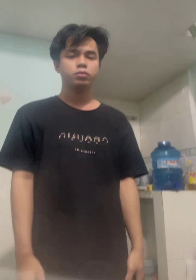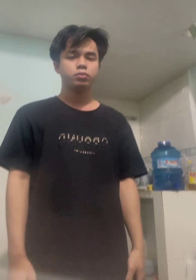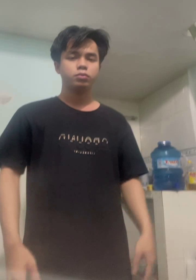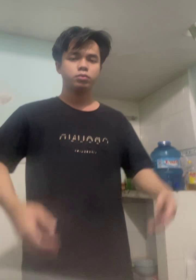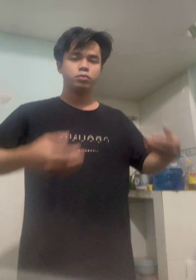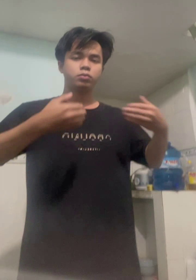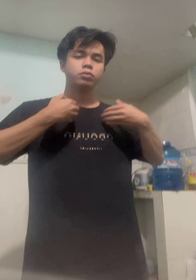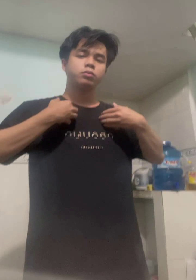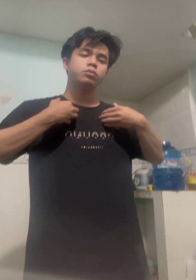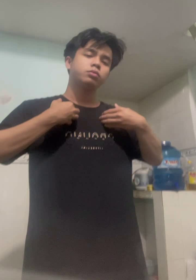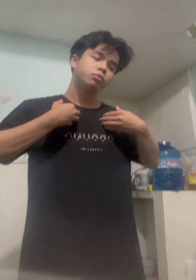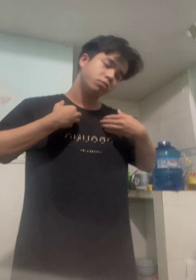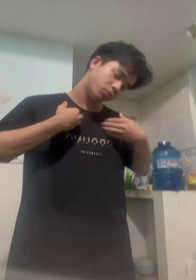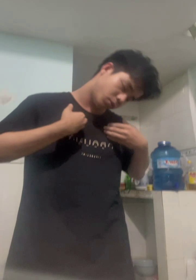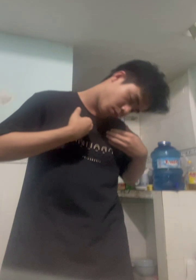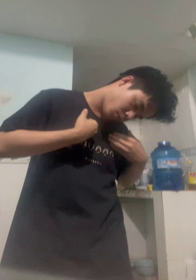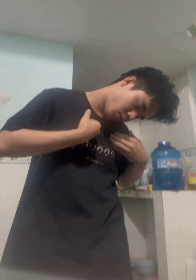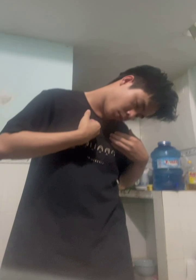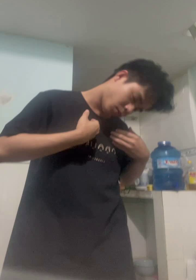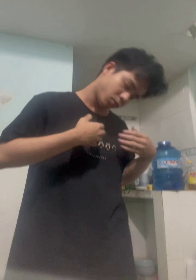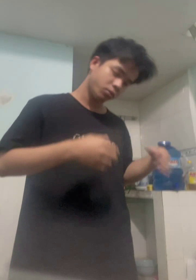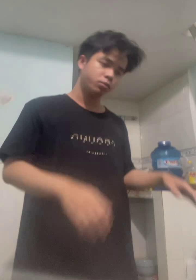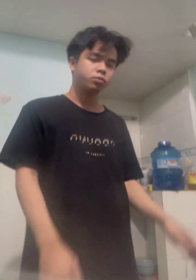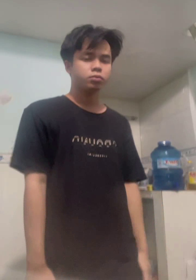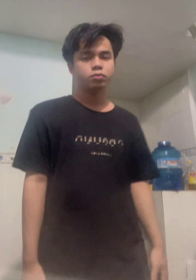met moi